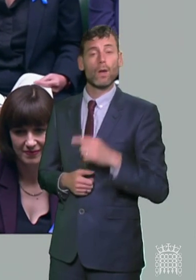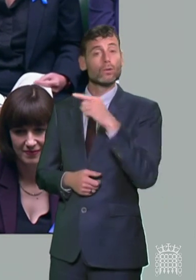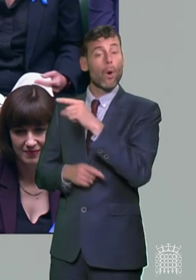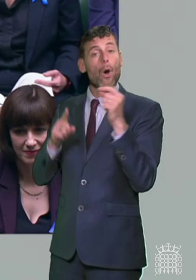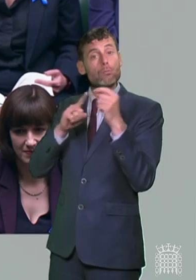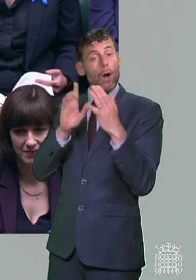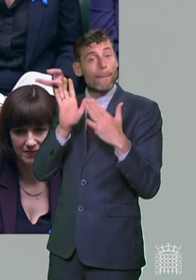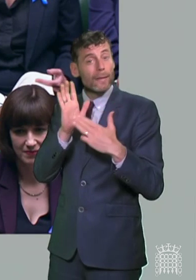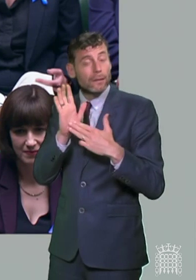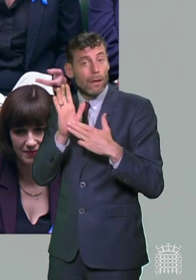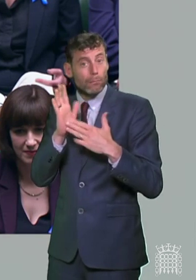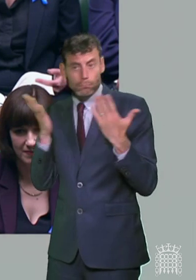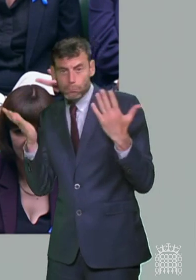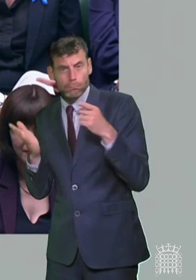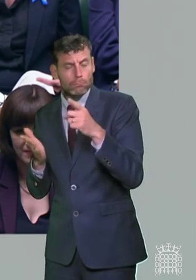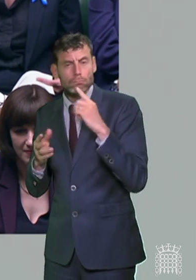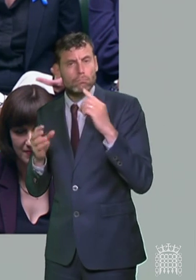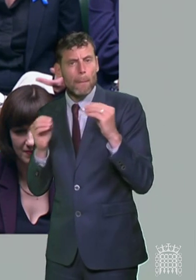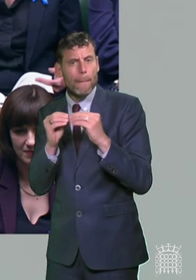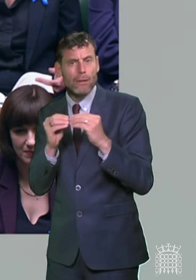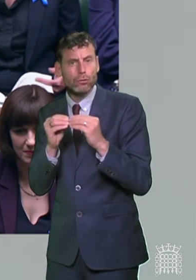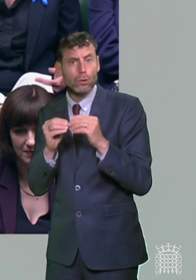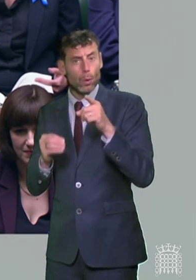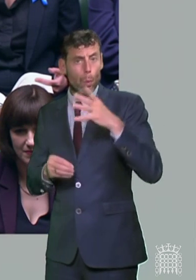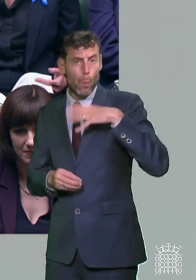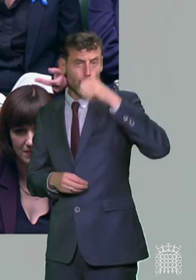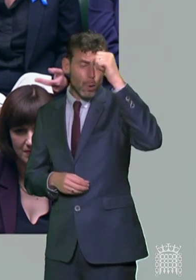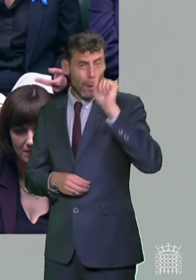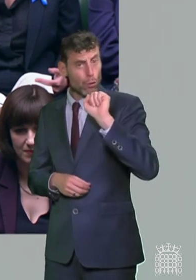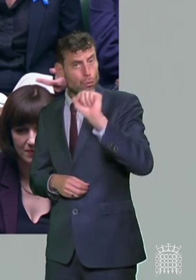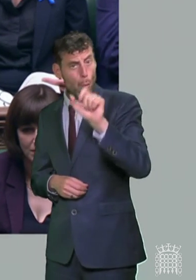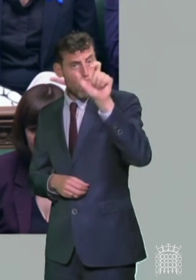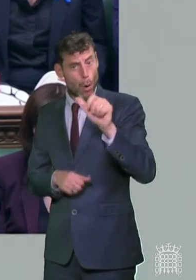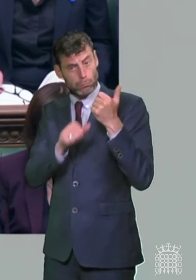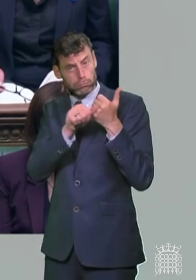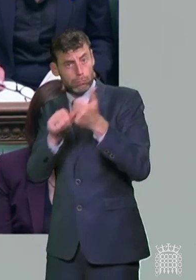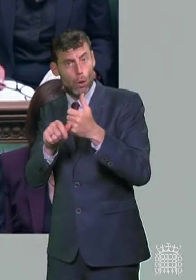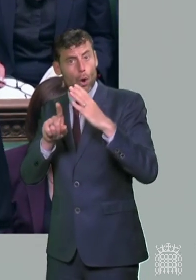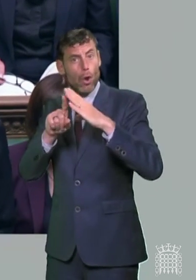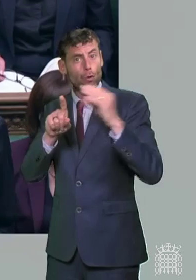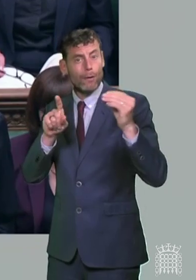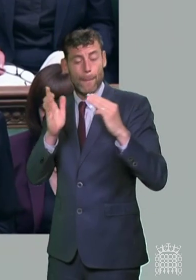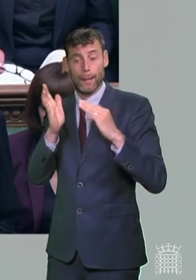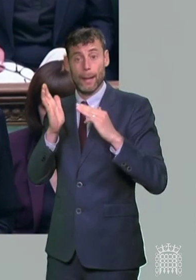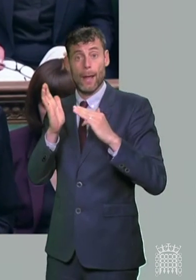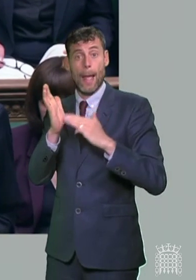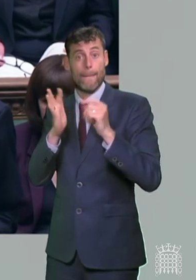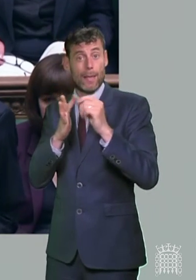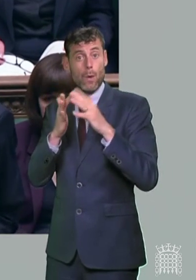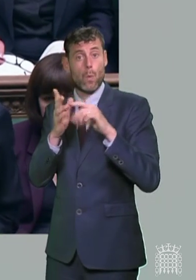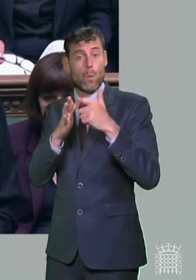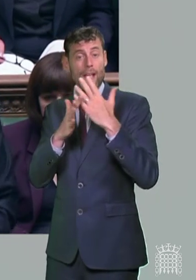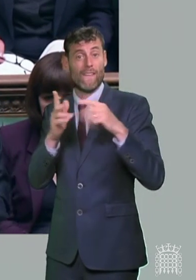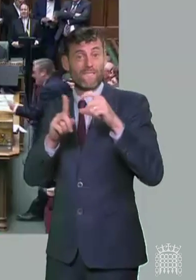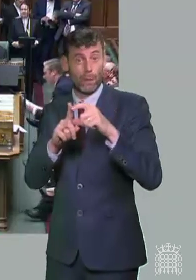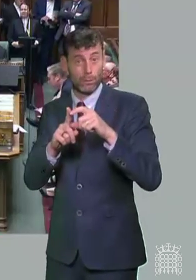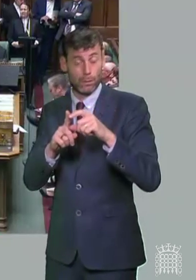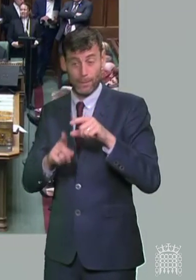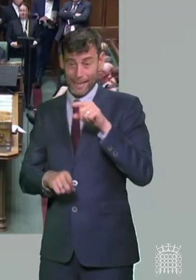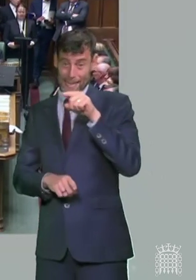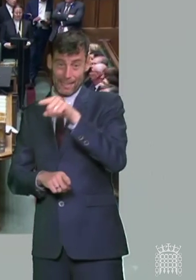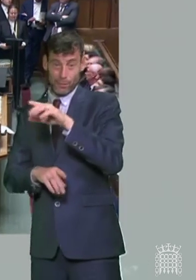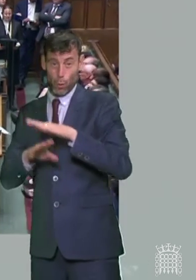Does the Prime Minister hold any personal interest in seeing if the public will vote for a Tory who even his own side do not think is up to it?